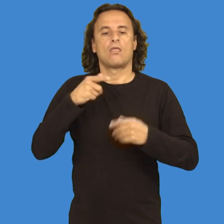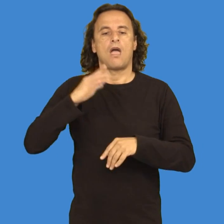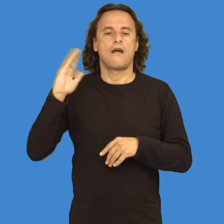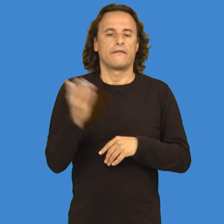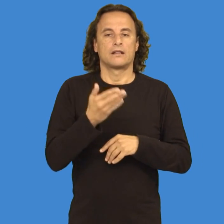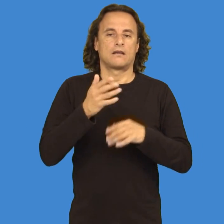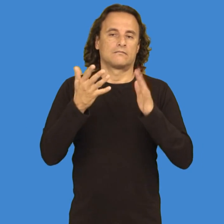afectar